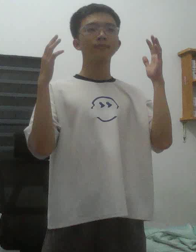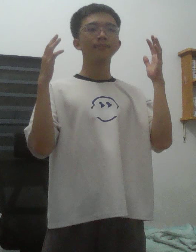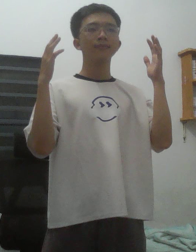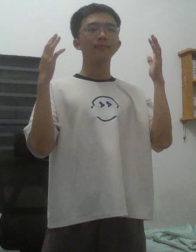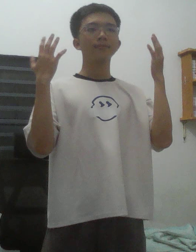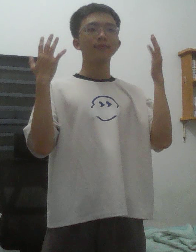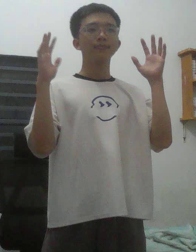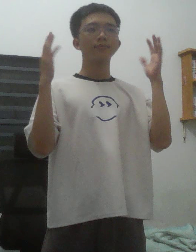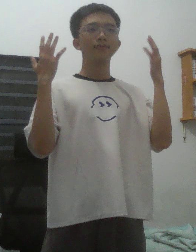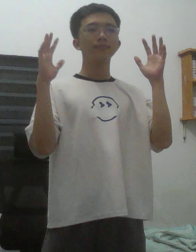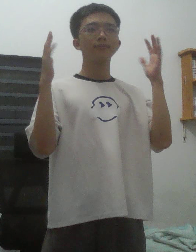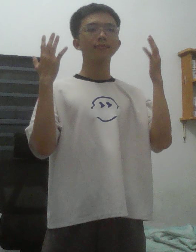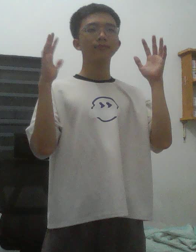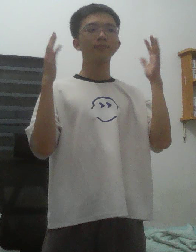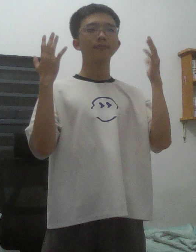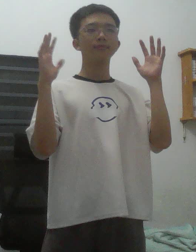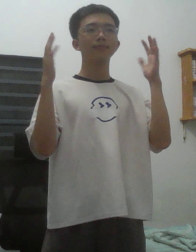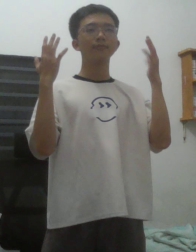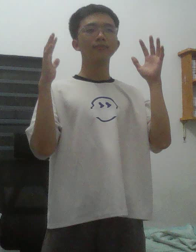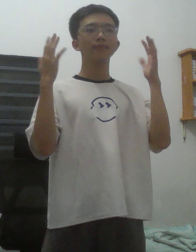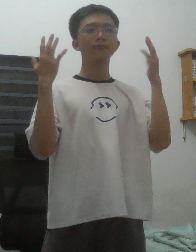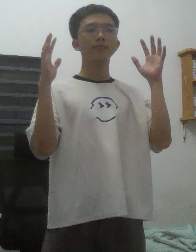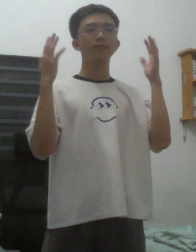vo tay